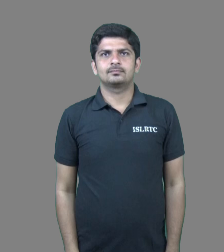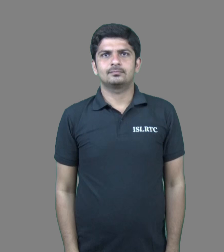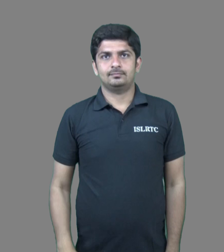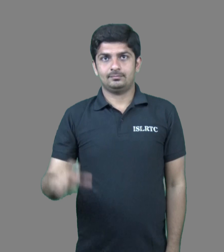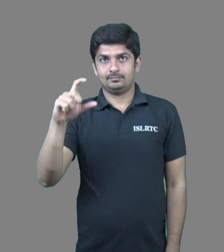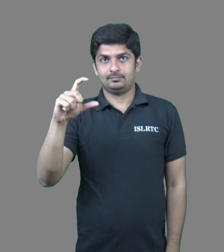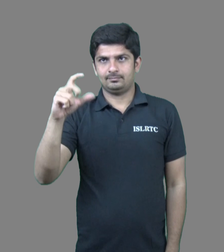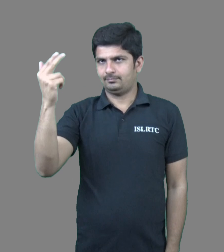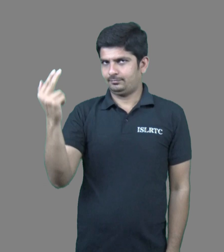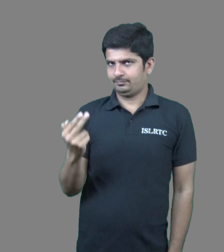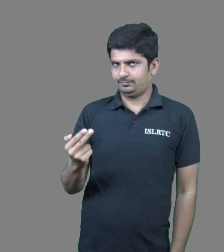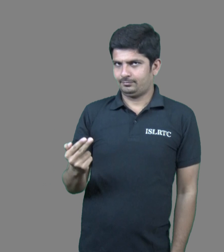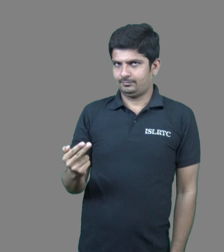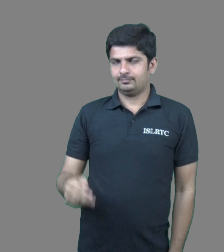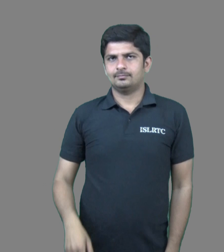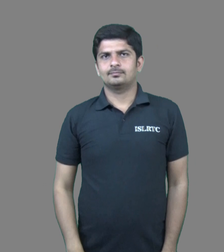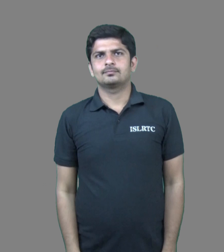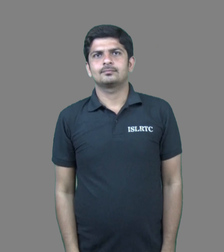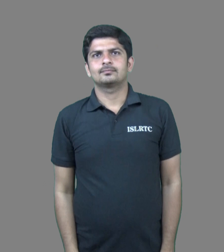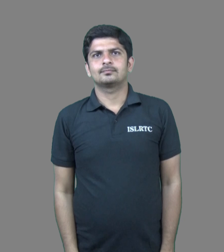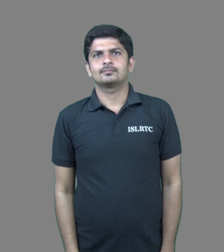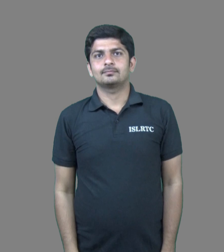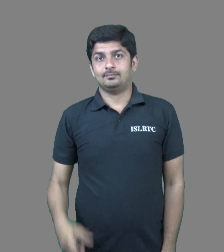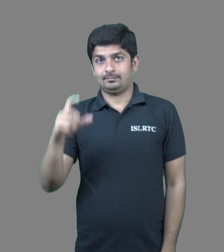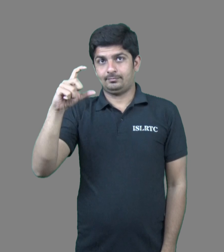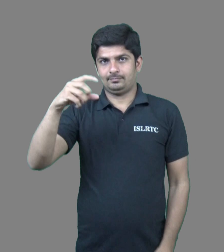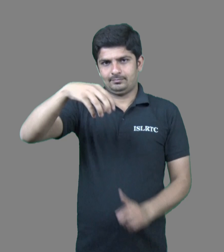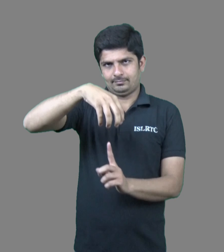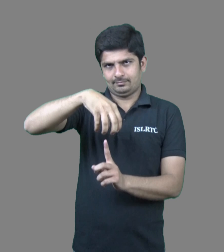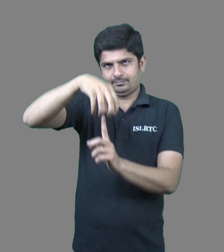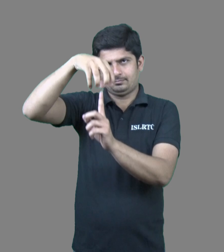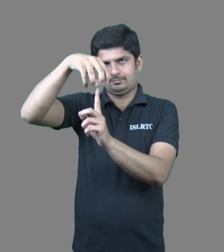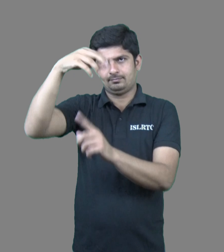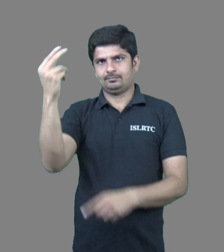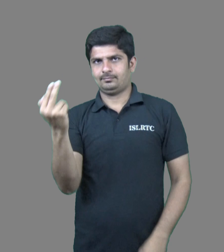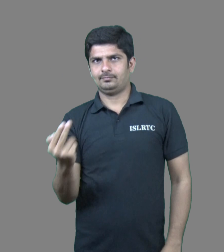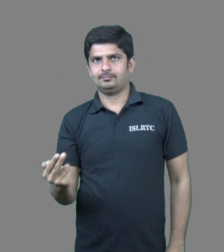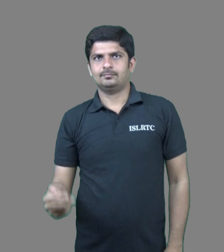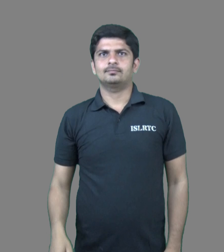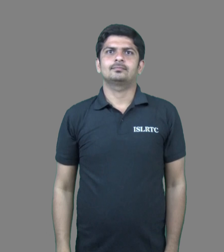Corel draw